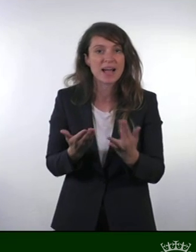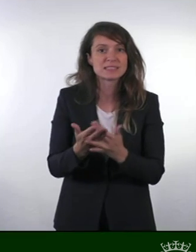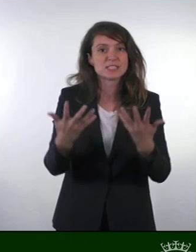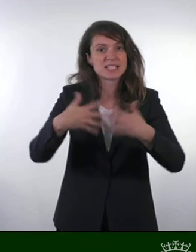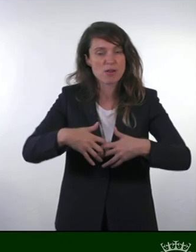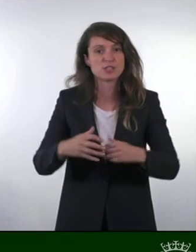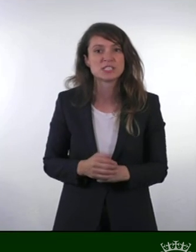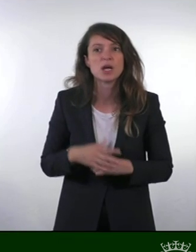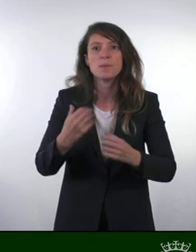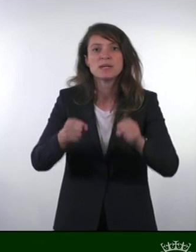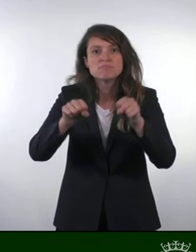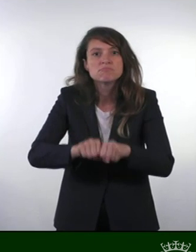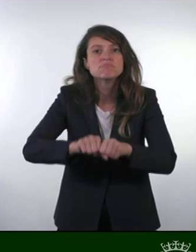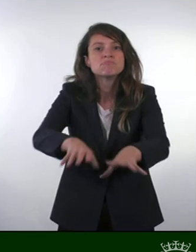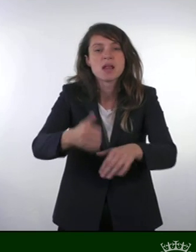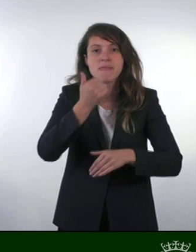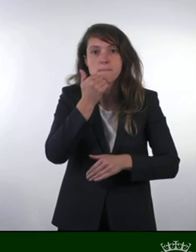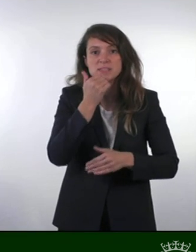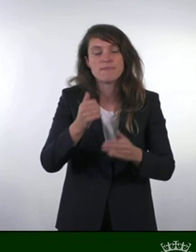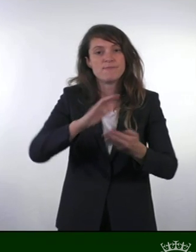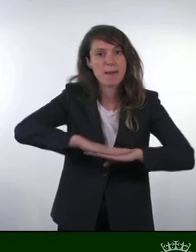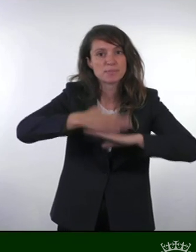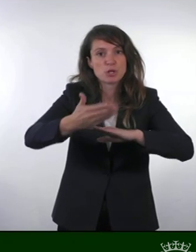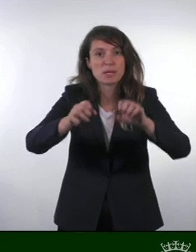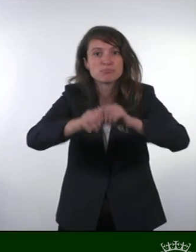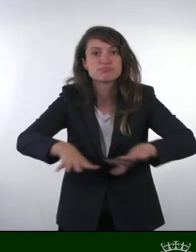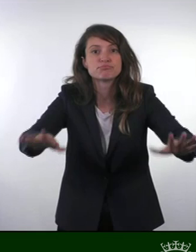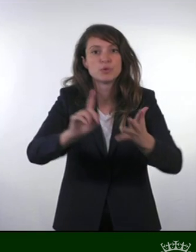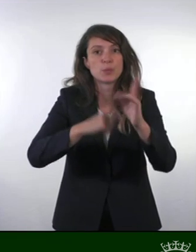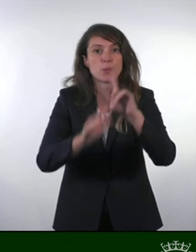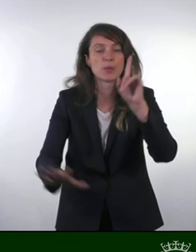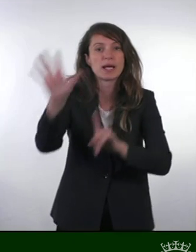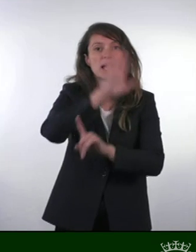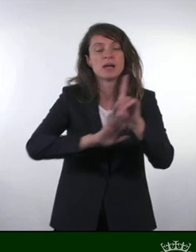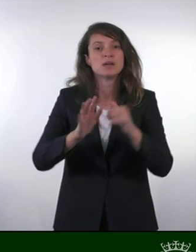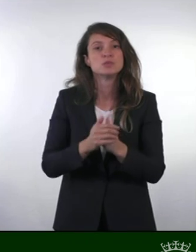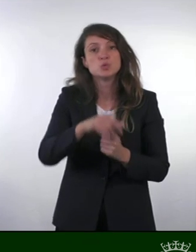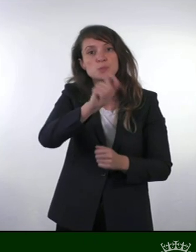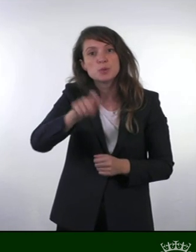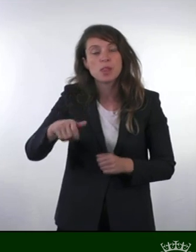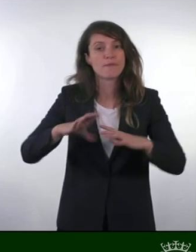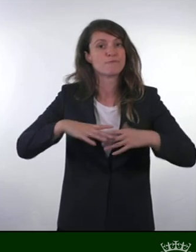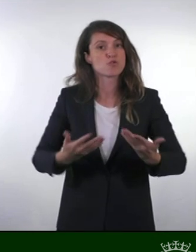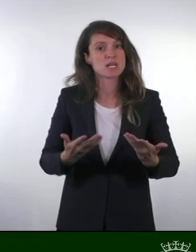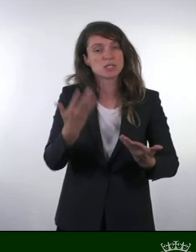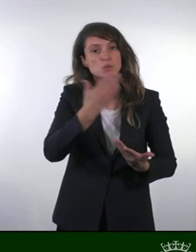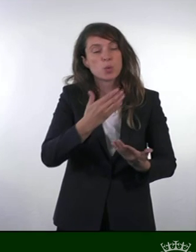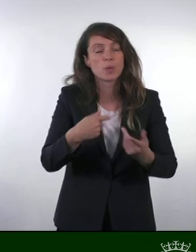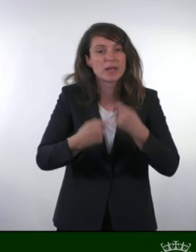We have rolled out huge numbers of laptops across the country to pupils on free school meals.